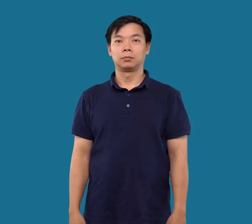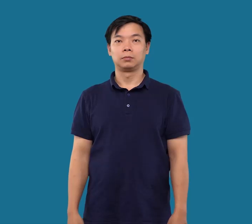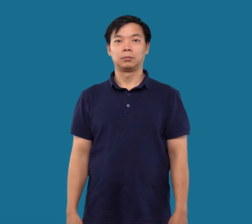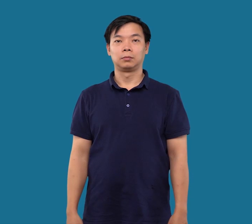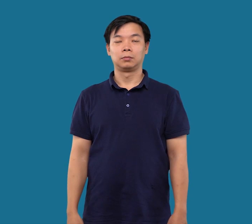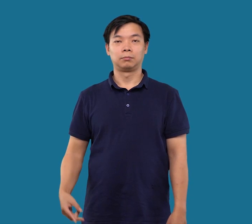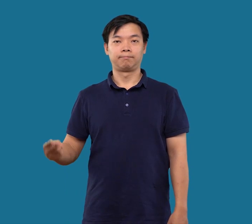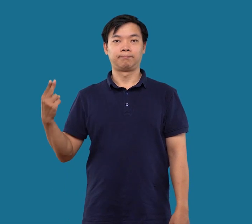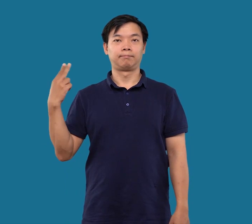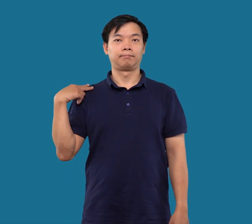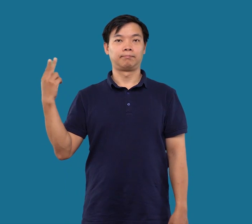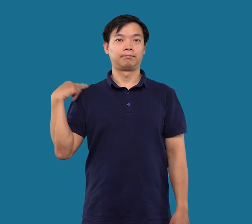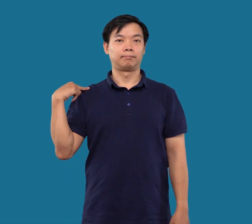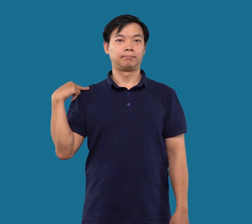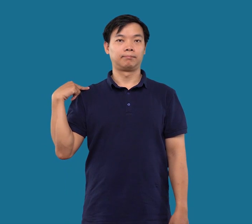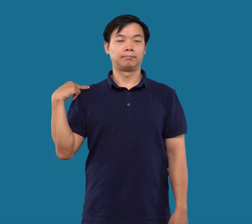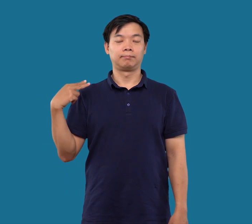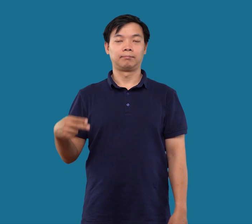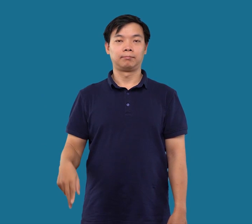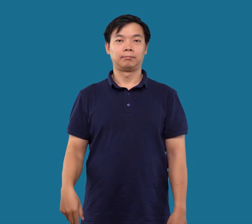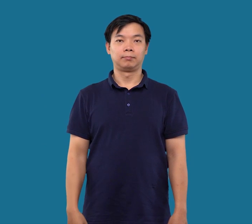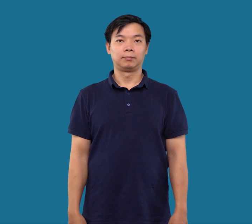sĩ quan